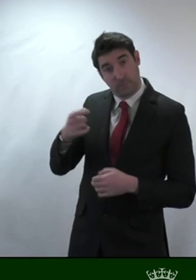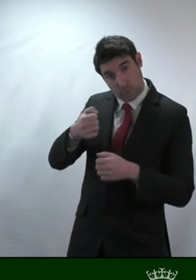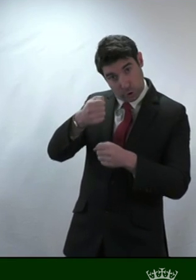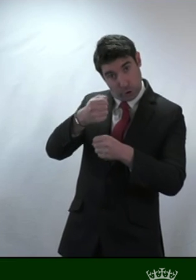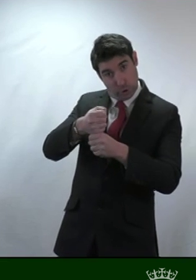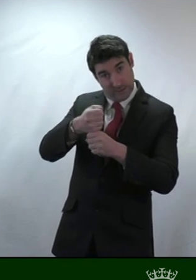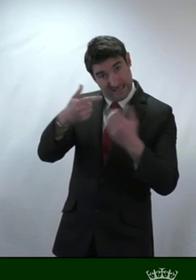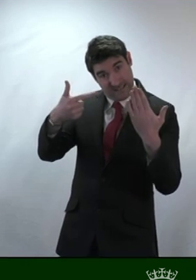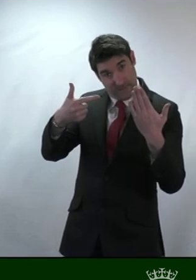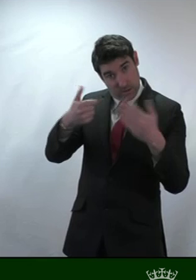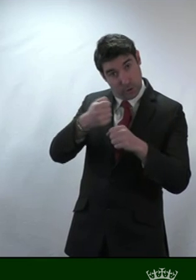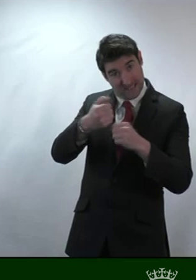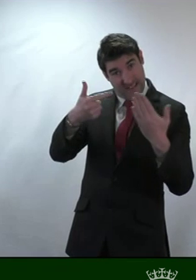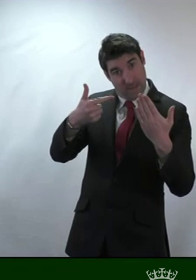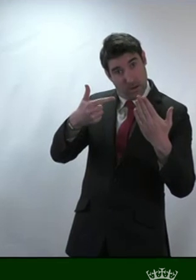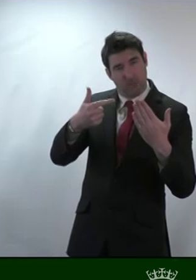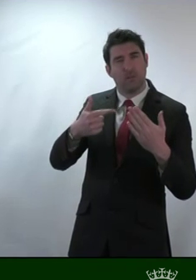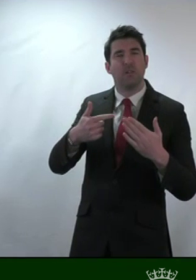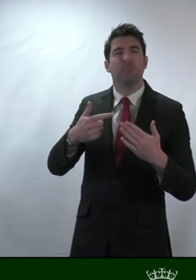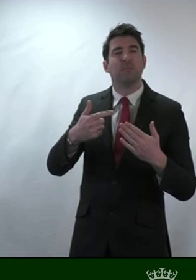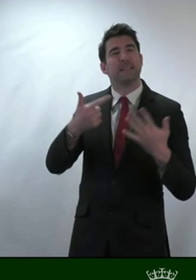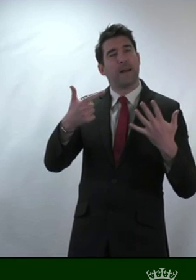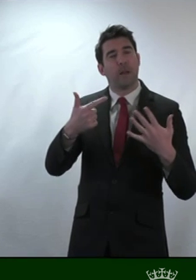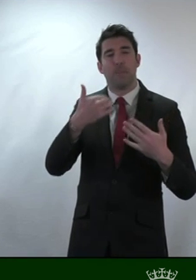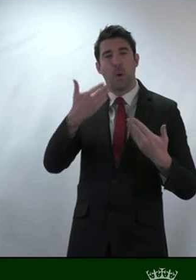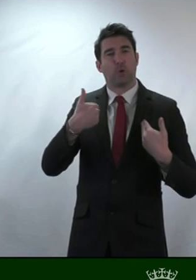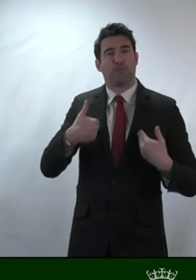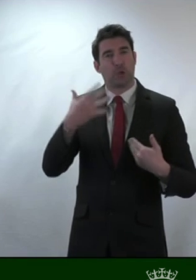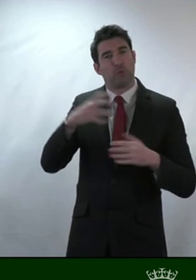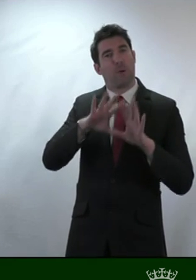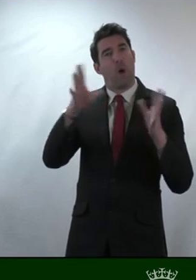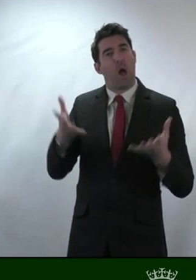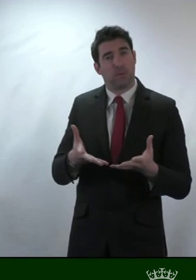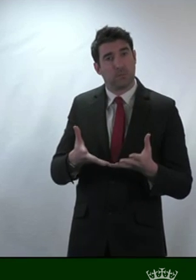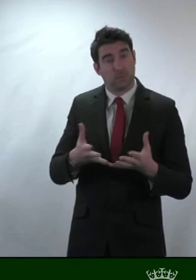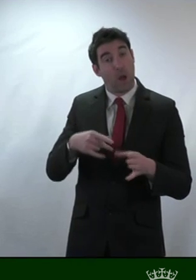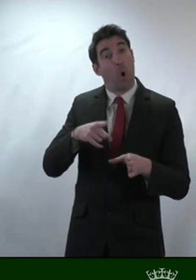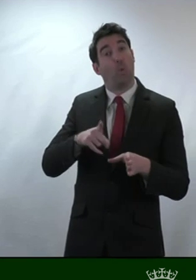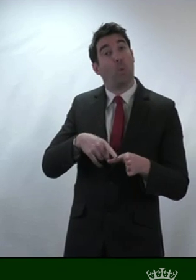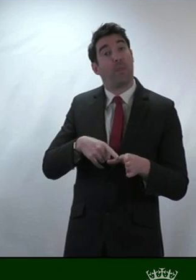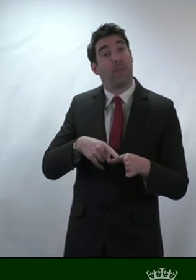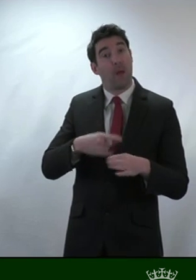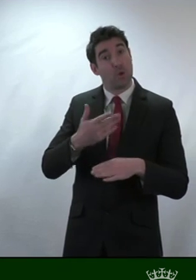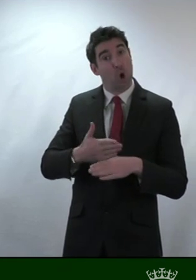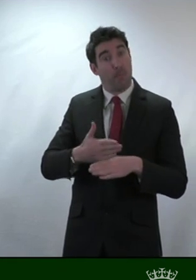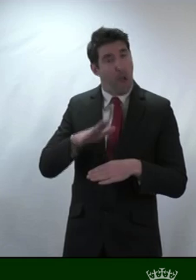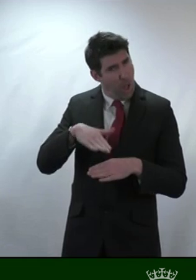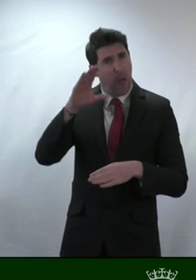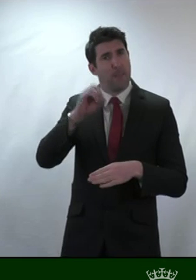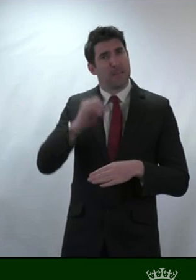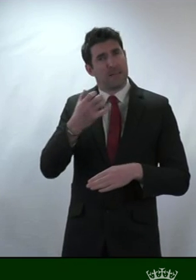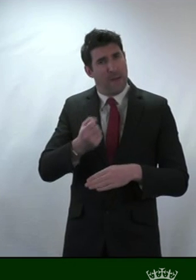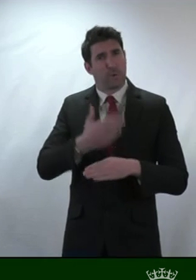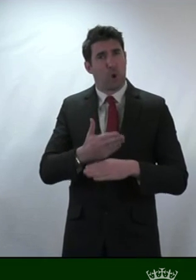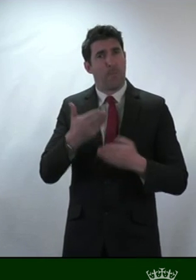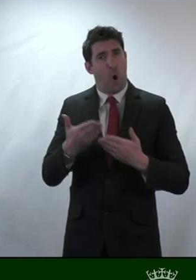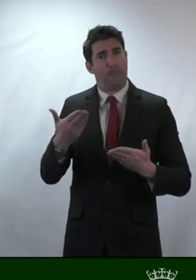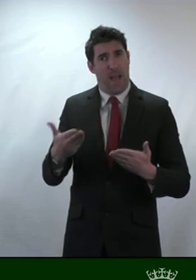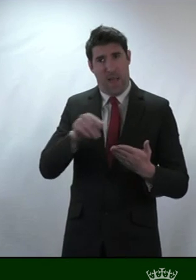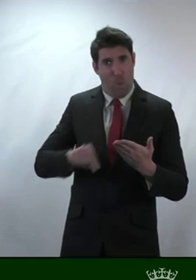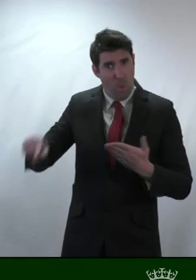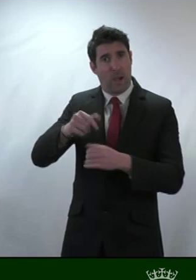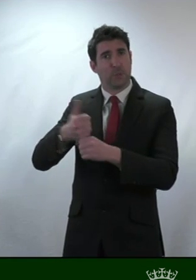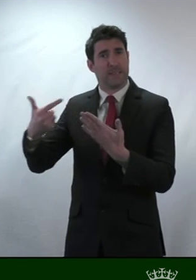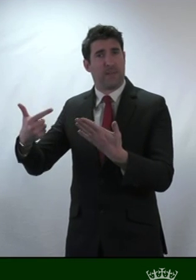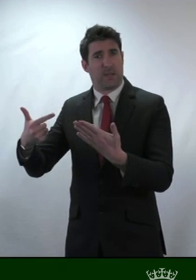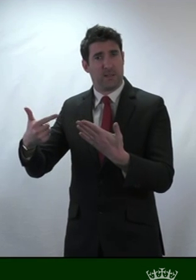and learned Member for Holborn and St Pancras —and lower unemployment than France, Italy, Spain, the United States and Canada.